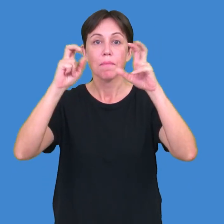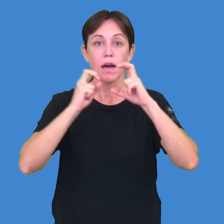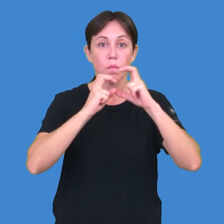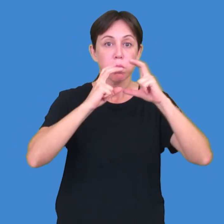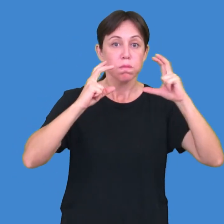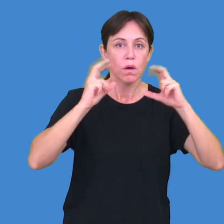gordo